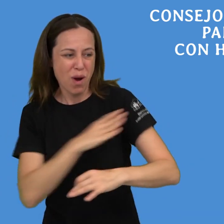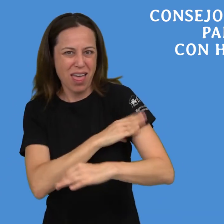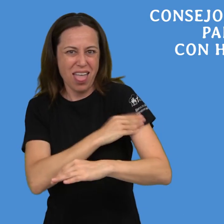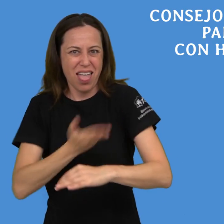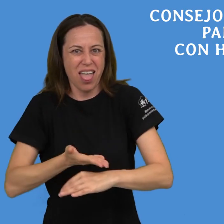tensión